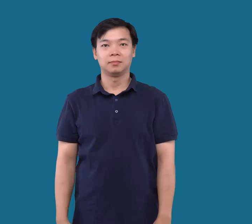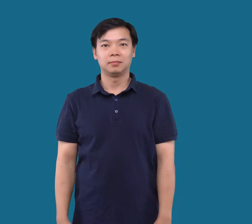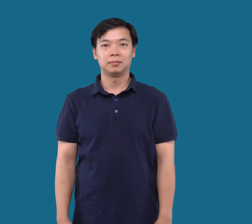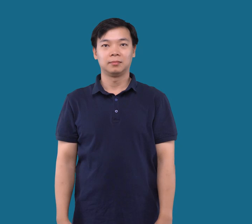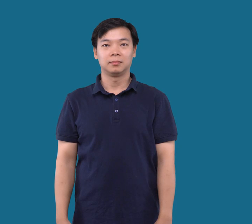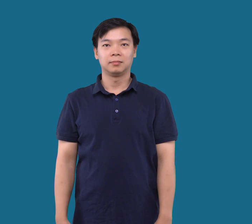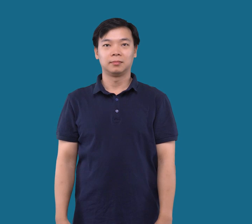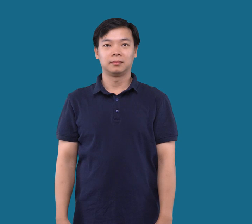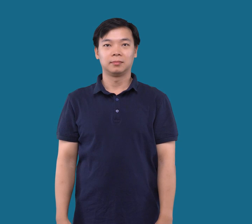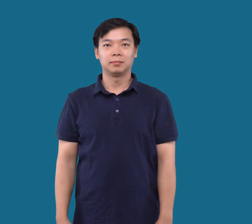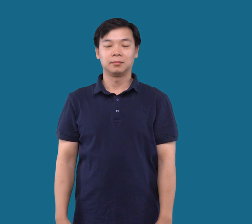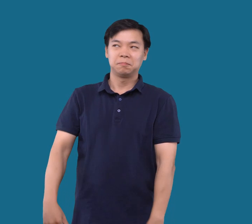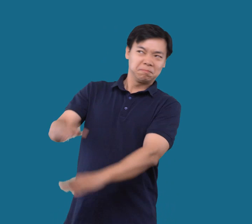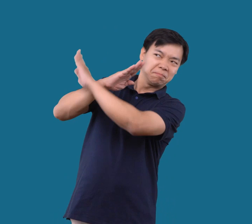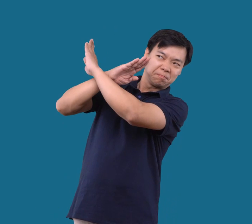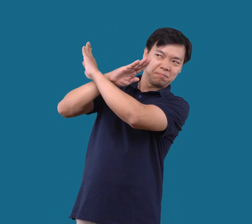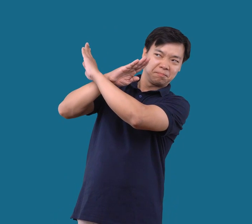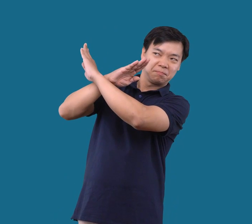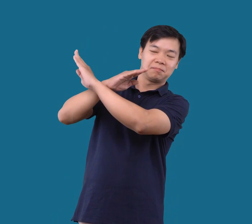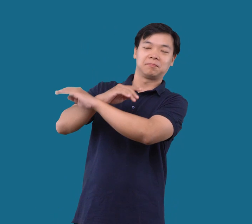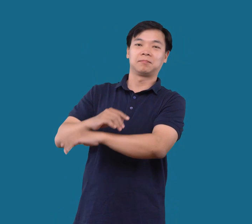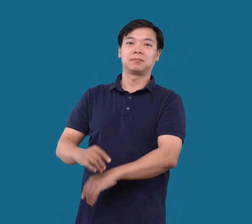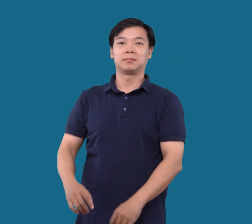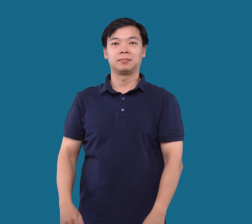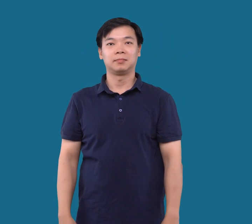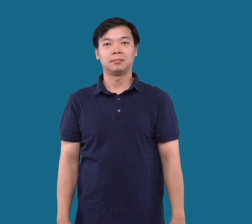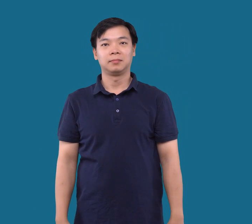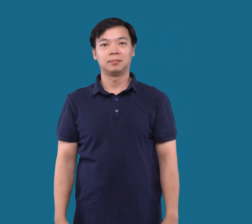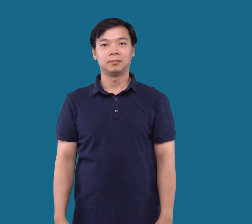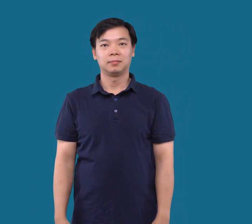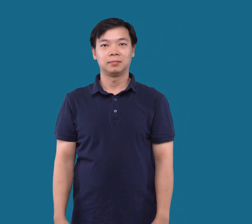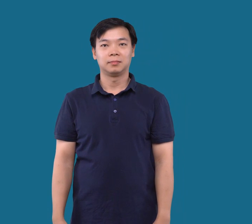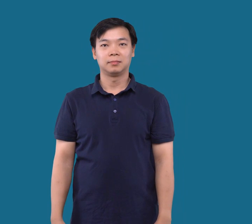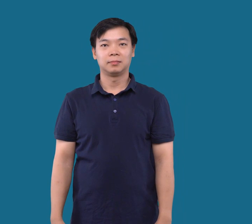chặn